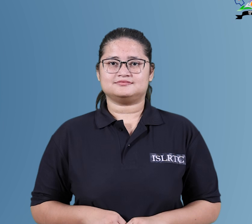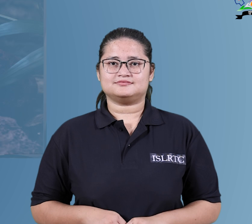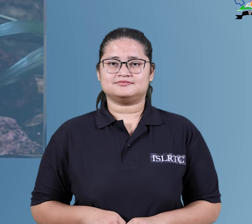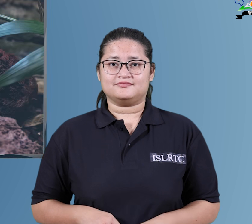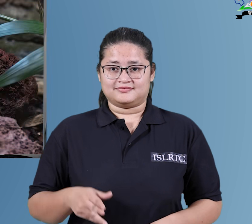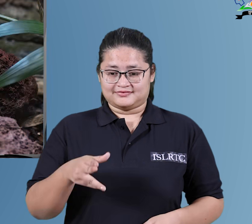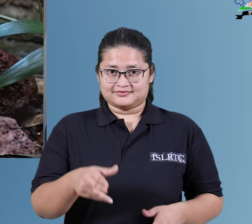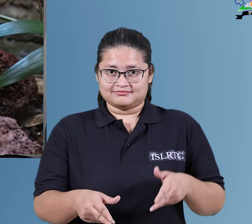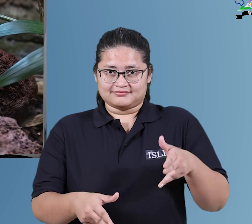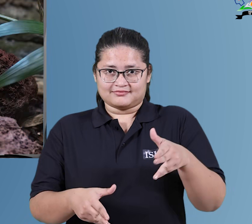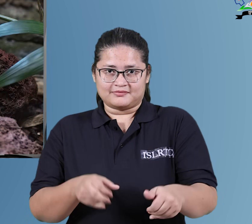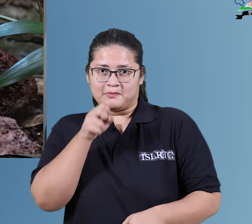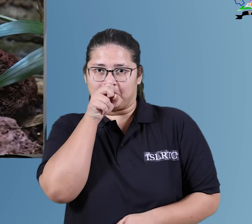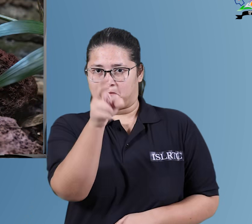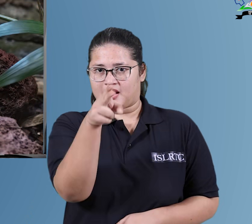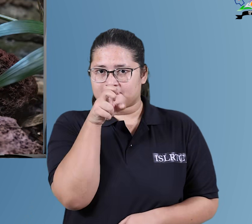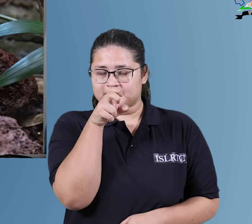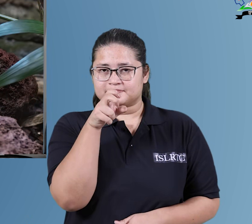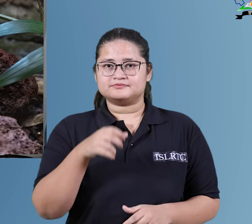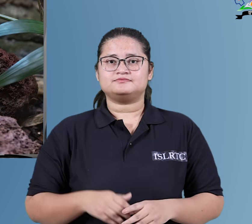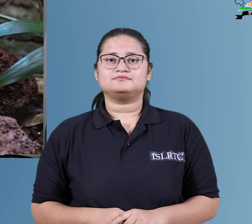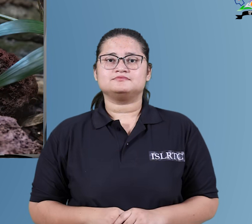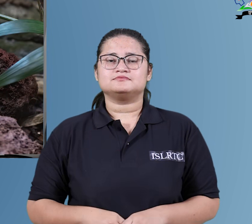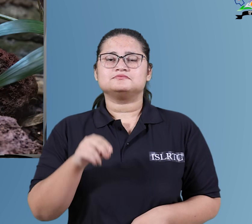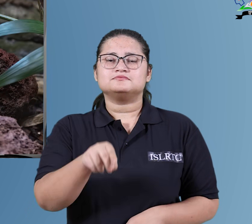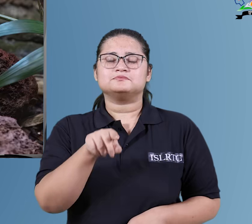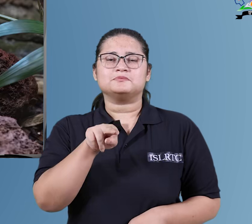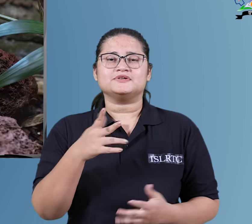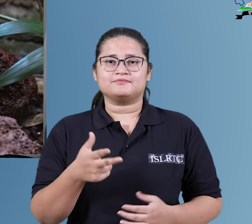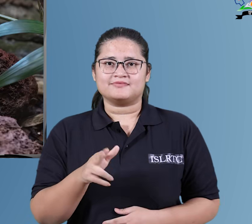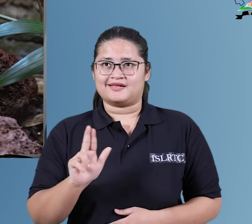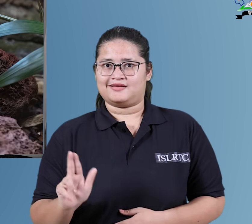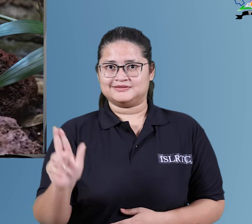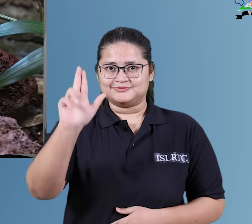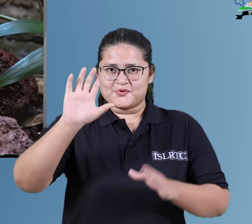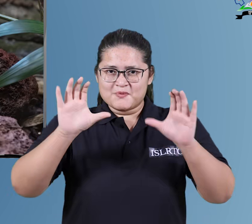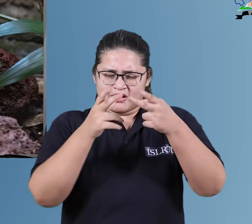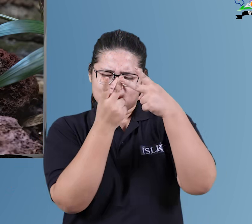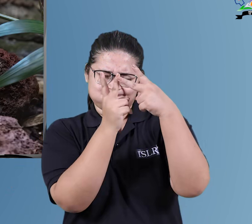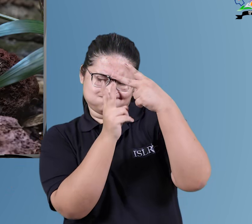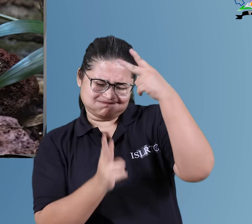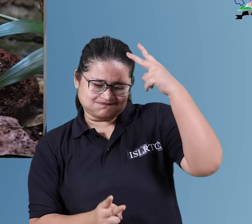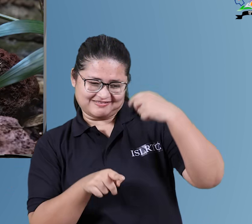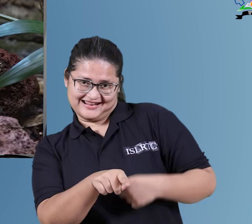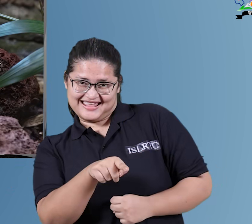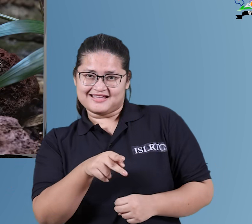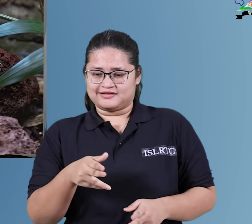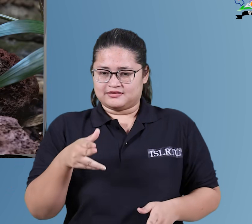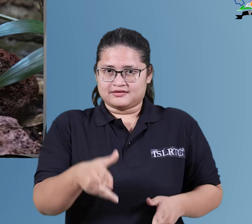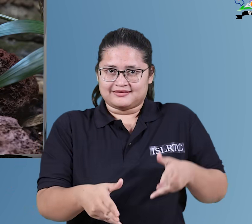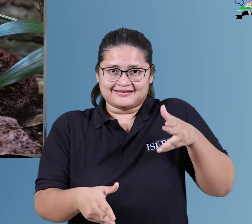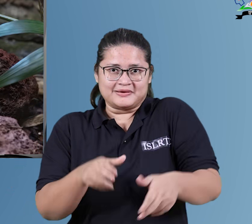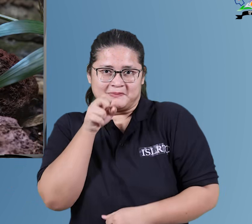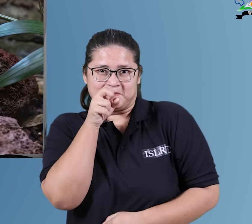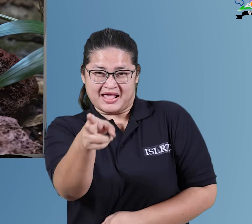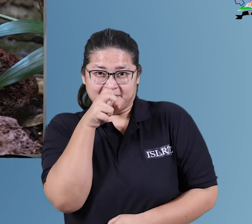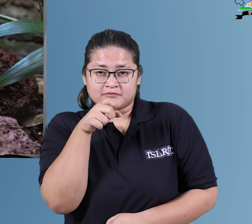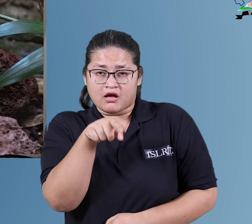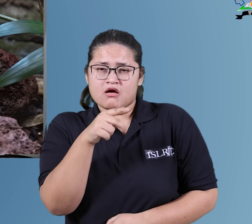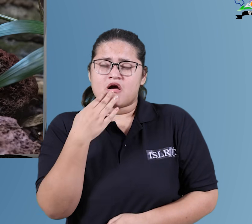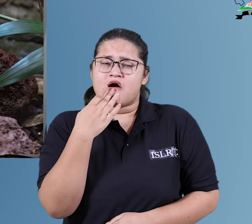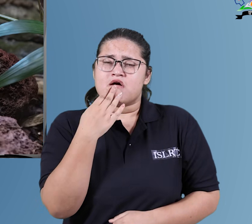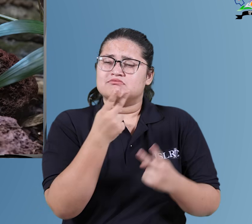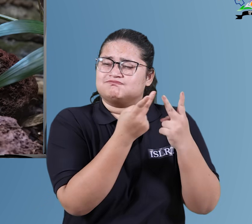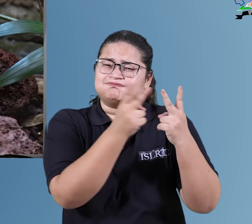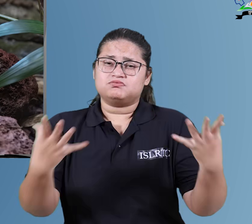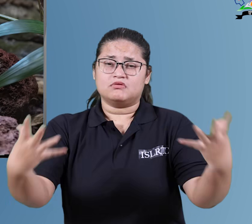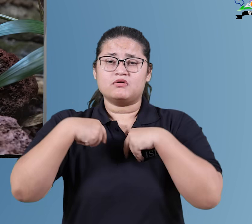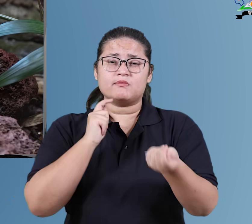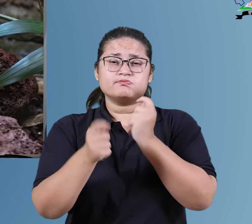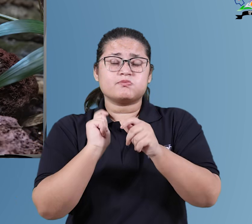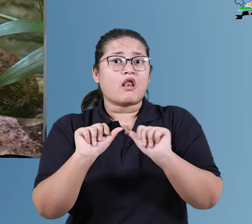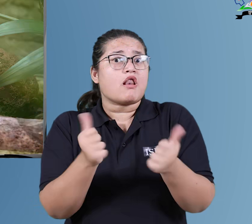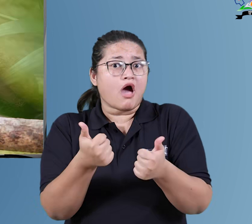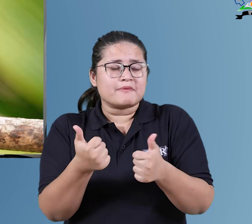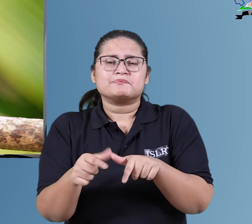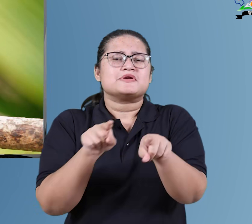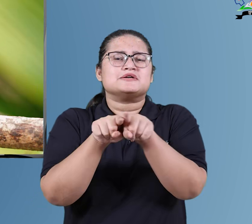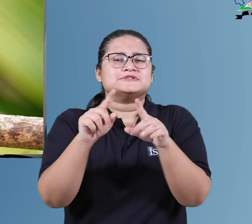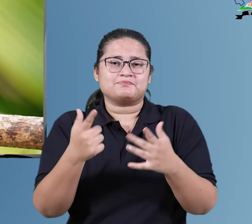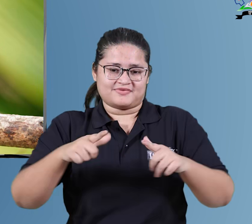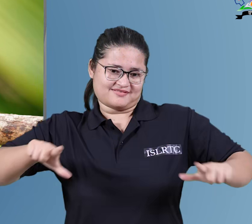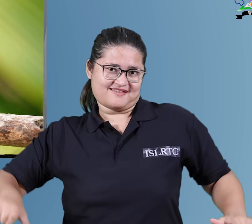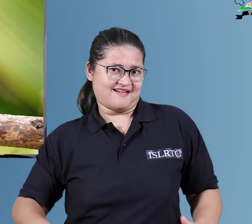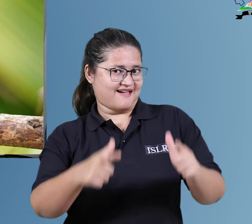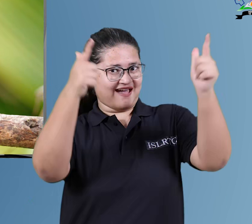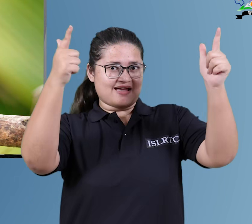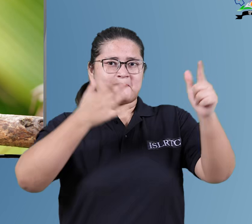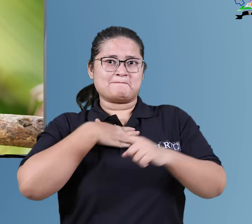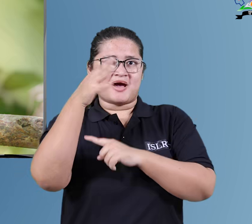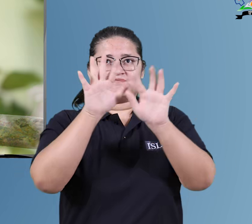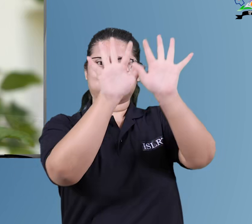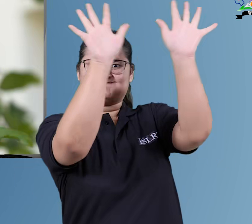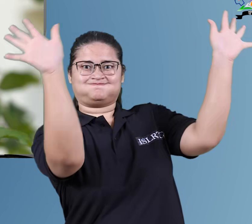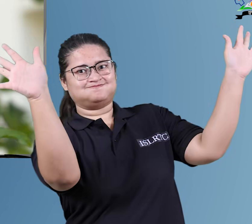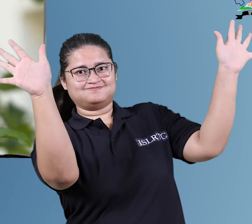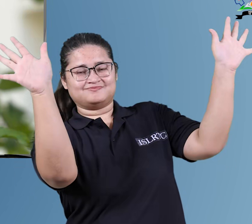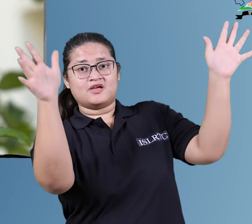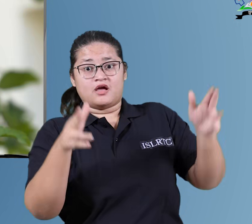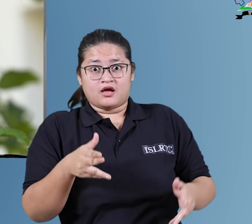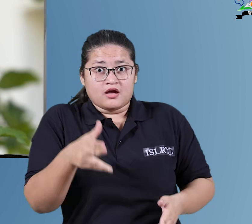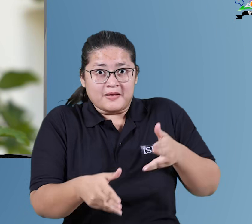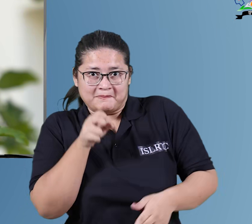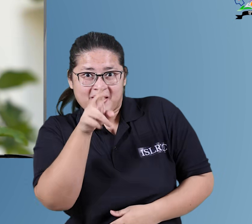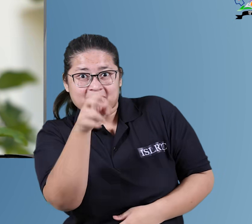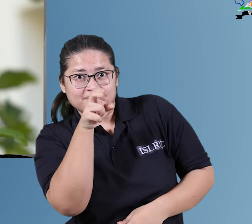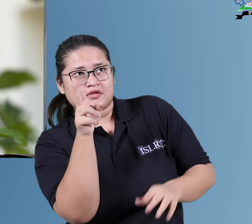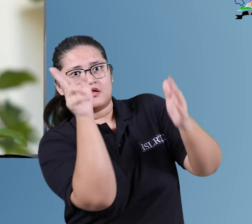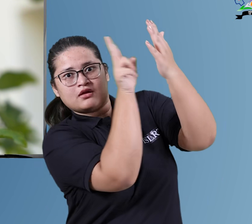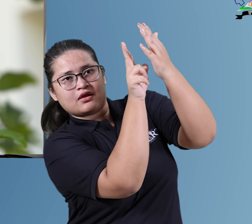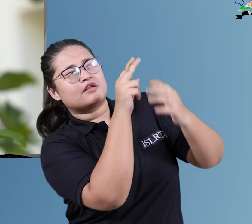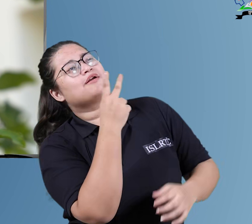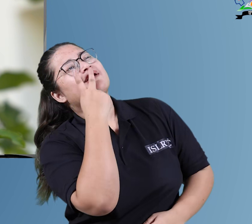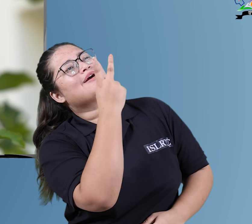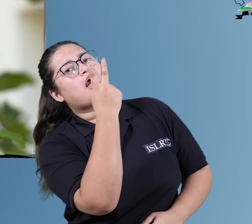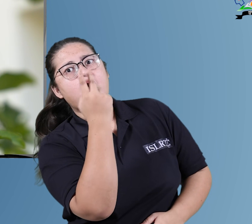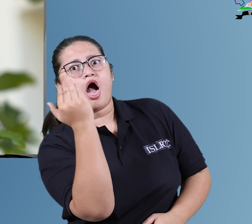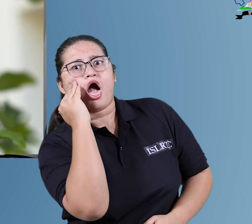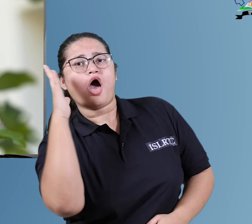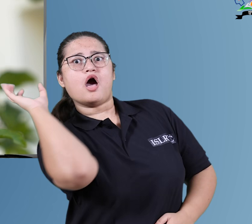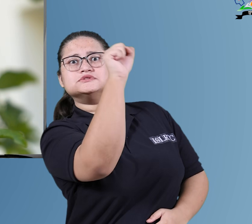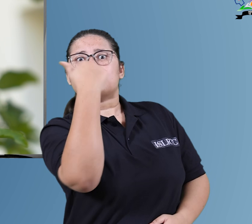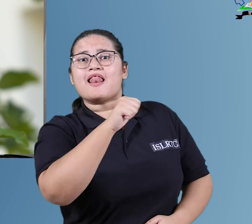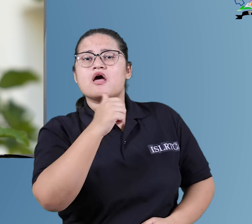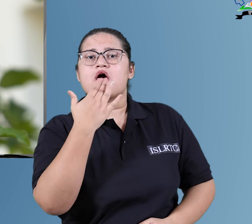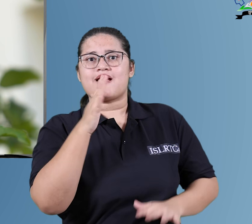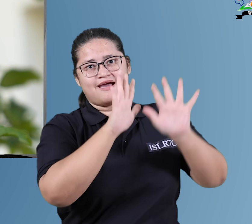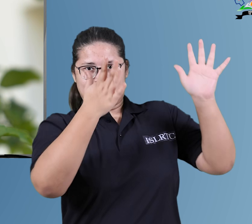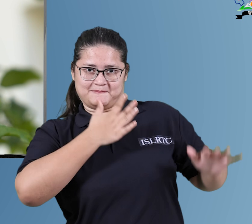Chameleon A "chameleon" is a lizard that can change color to blend in with its surroundings. For example, the chameleon changed color to match the green leaves, making it difficult to spot.